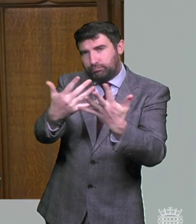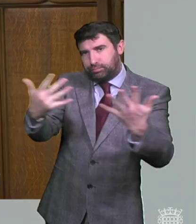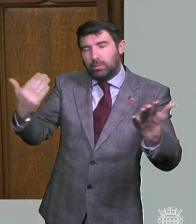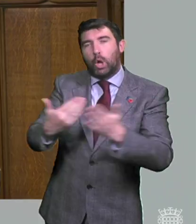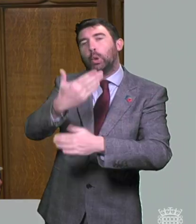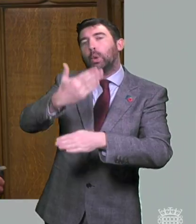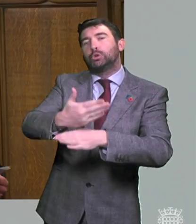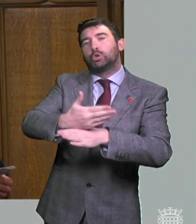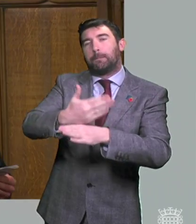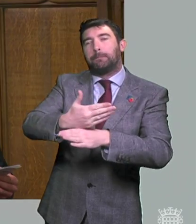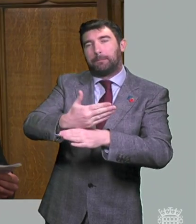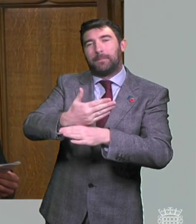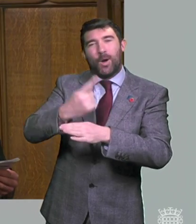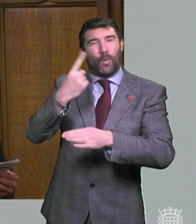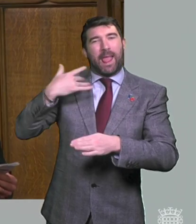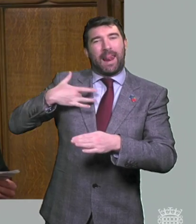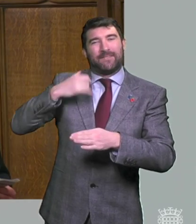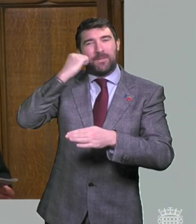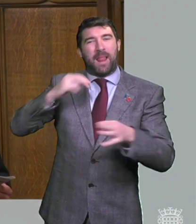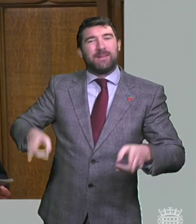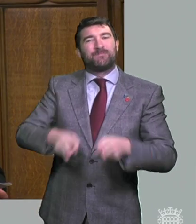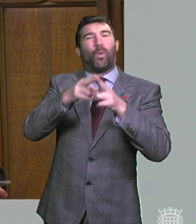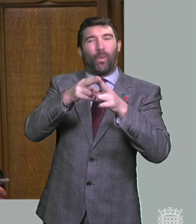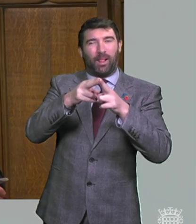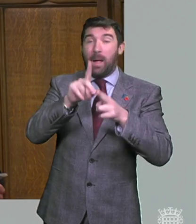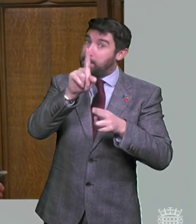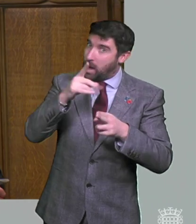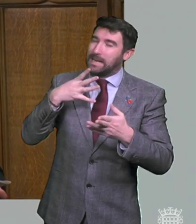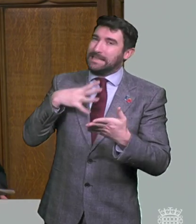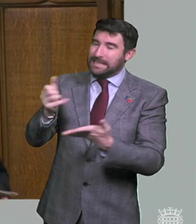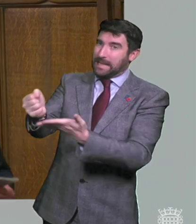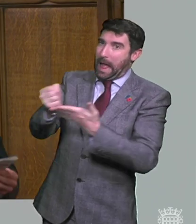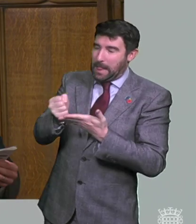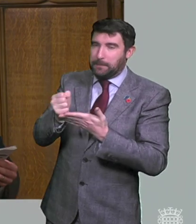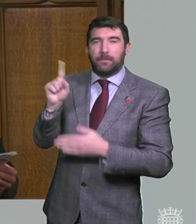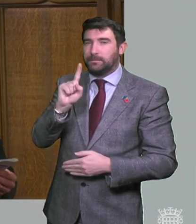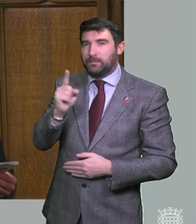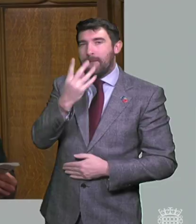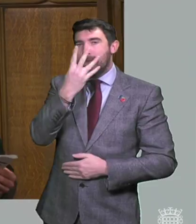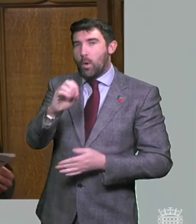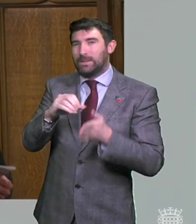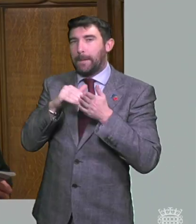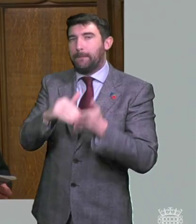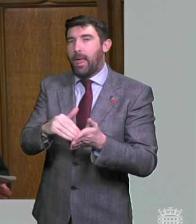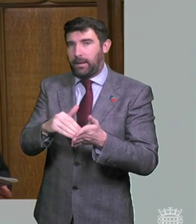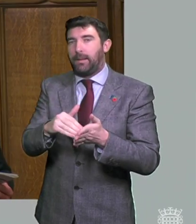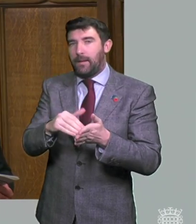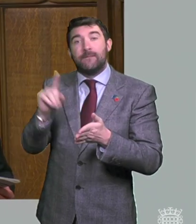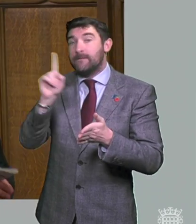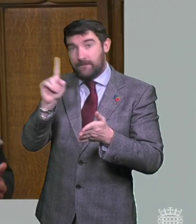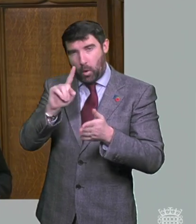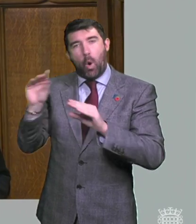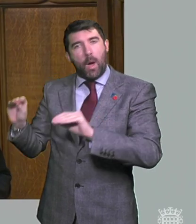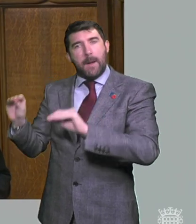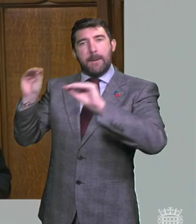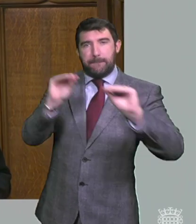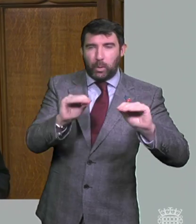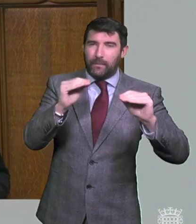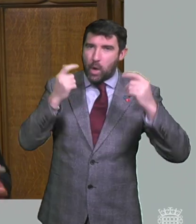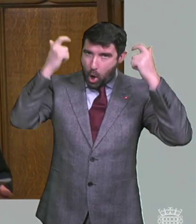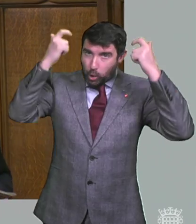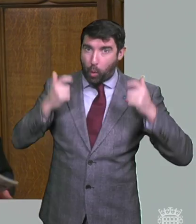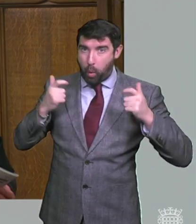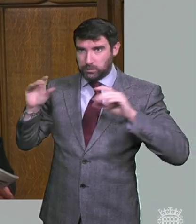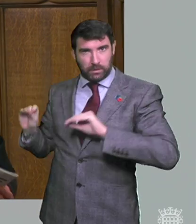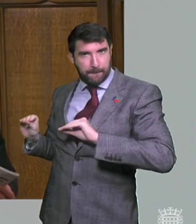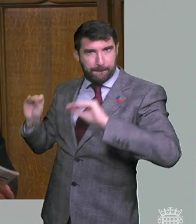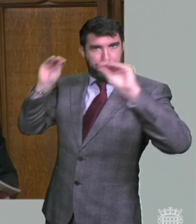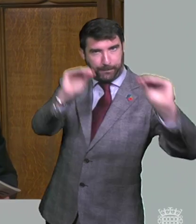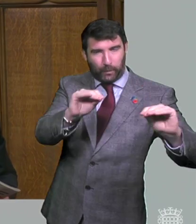To deliver this ambitious new project, we need support with a £40 million package to relocate the existing court complex that currently occupies the site.